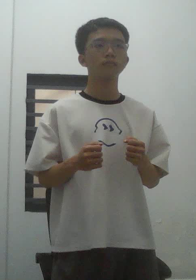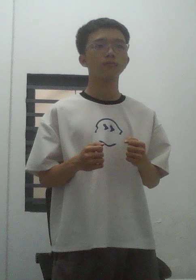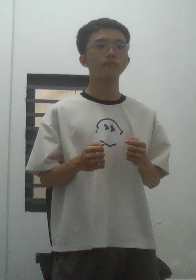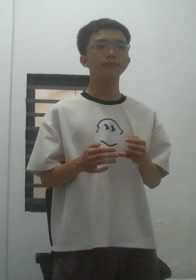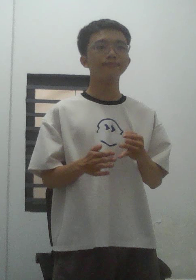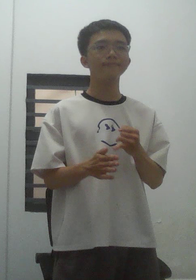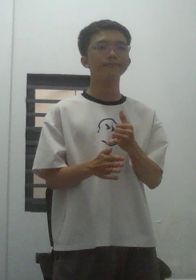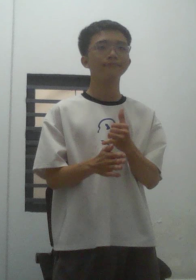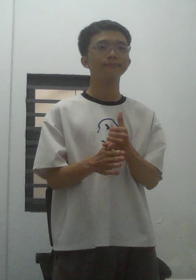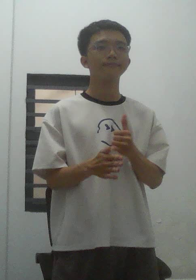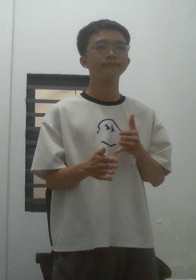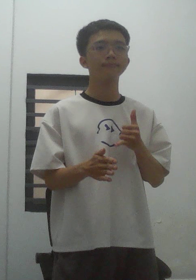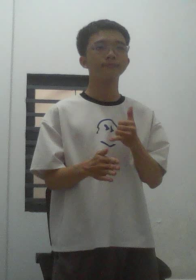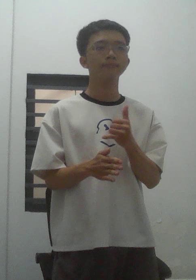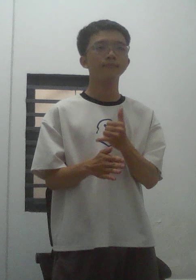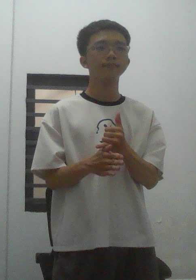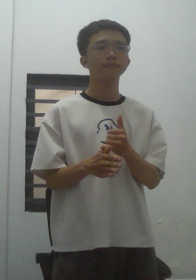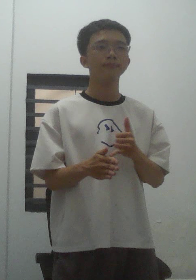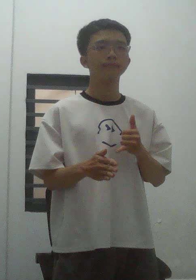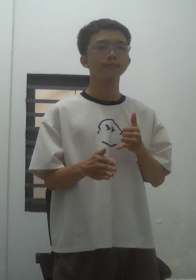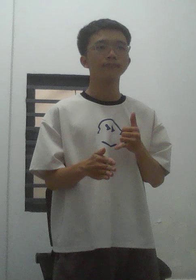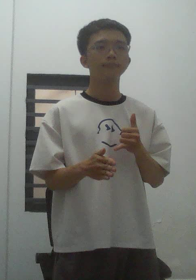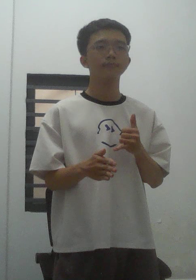cuoi thang